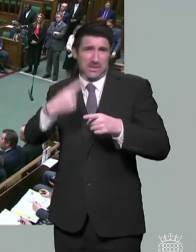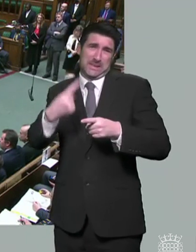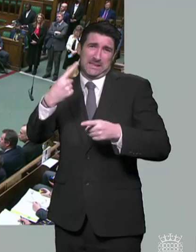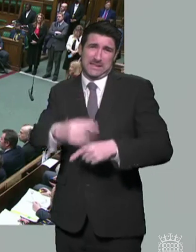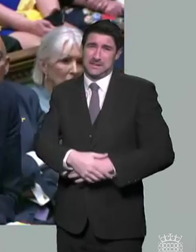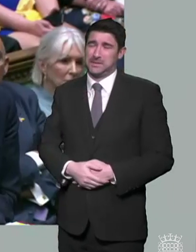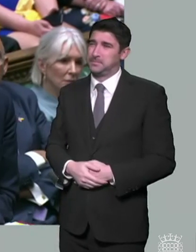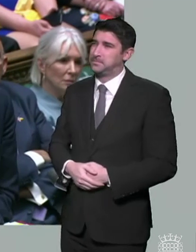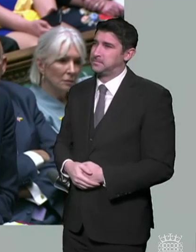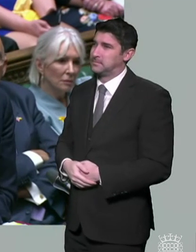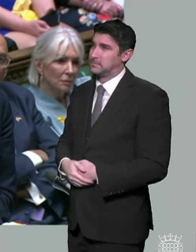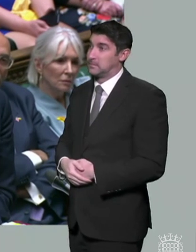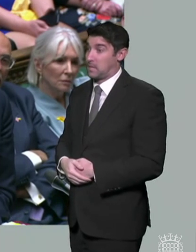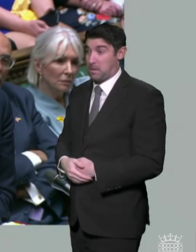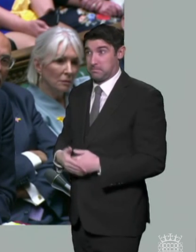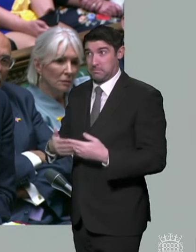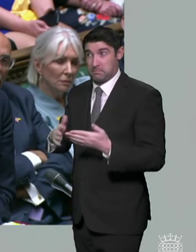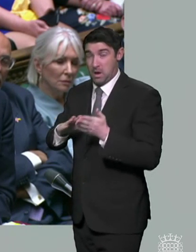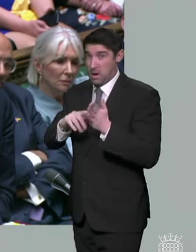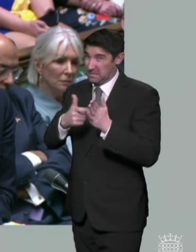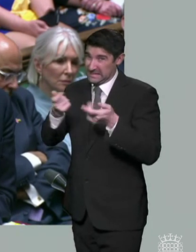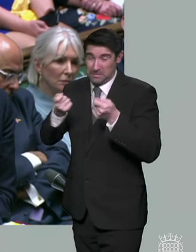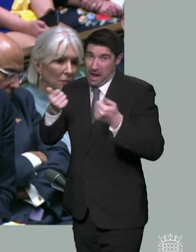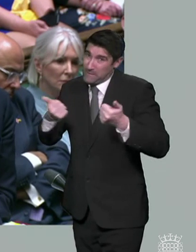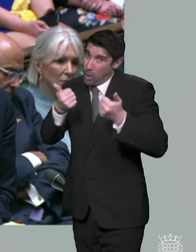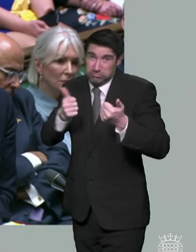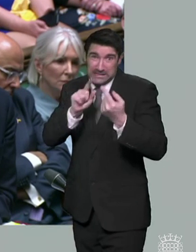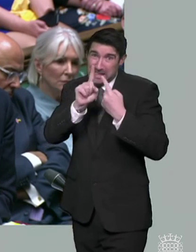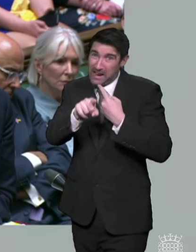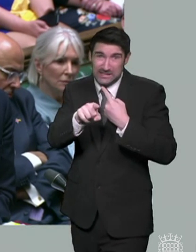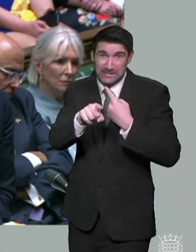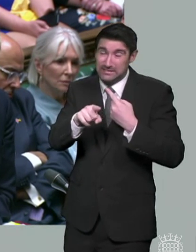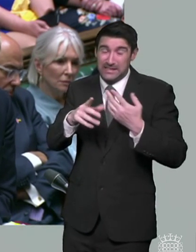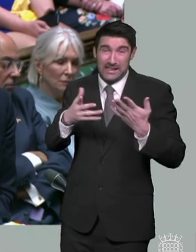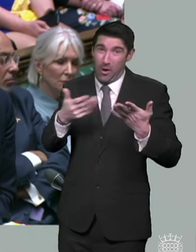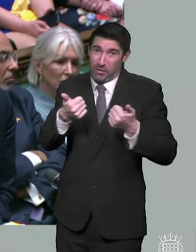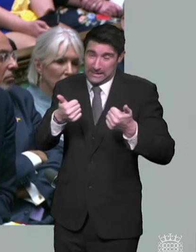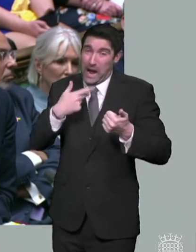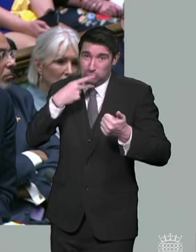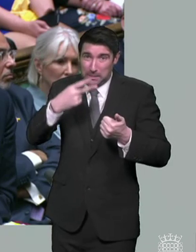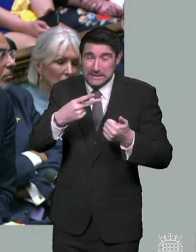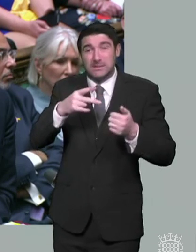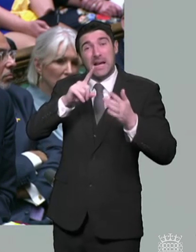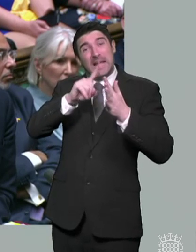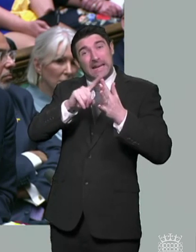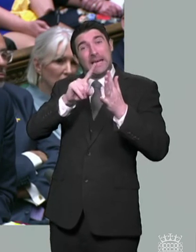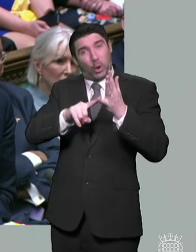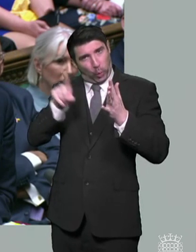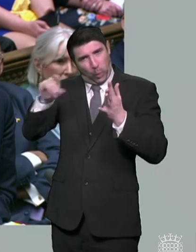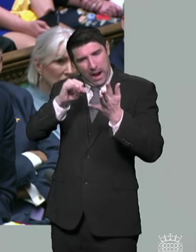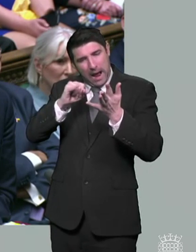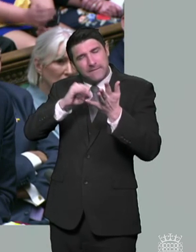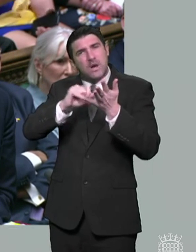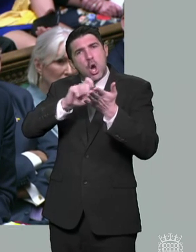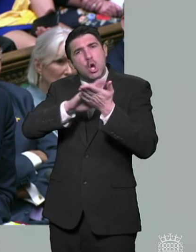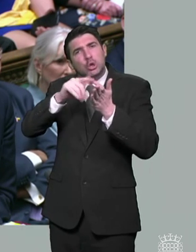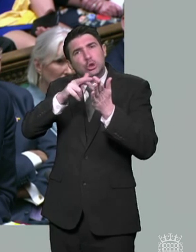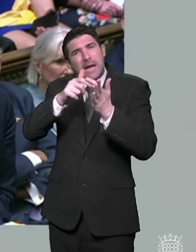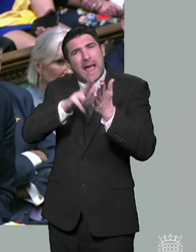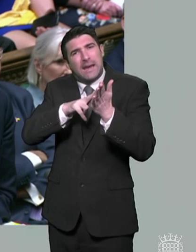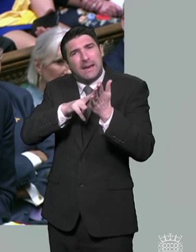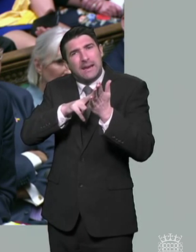As I have explained to the House already several times, the EU has a border-free Schengen zone, and it is not appropriate for it to have checks of any kind.